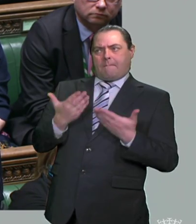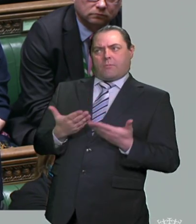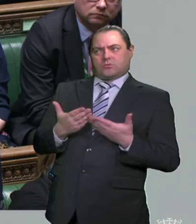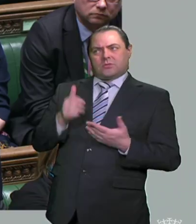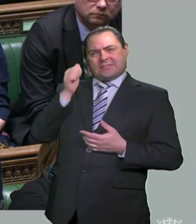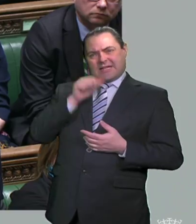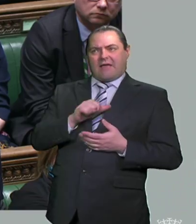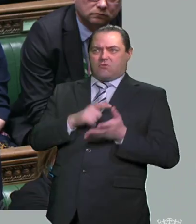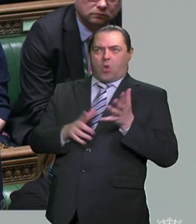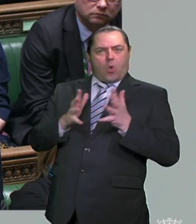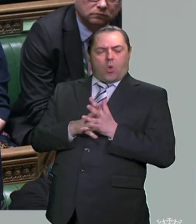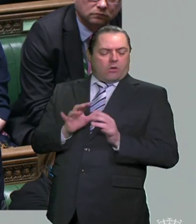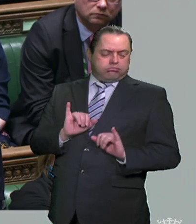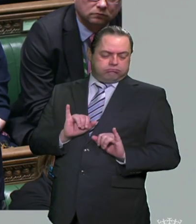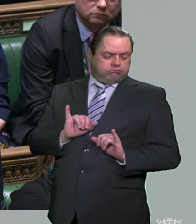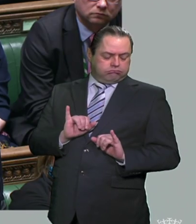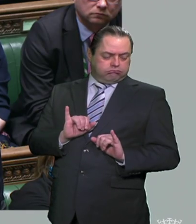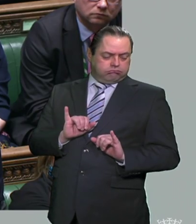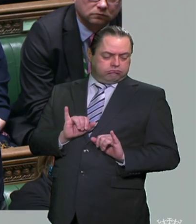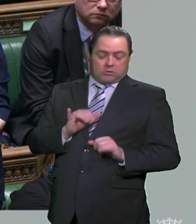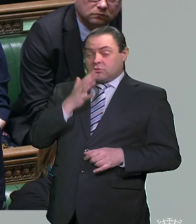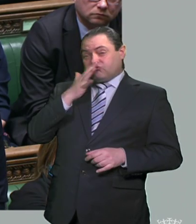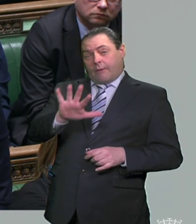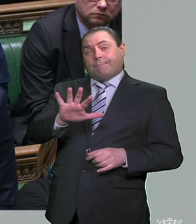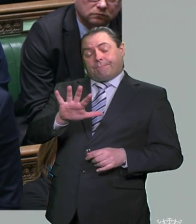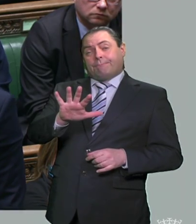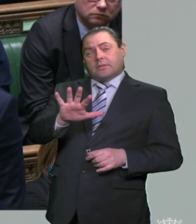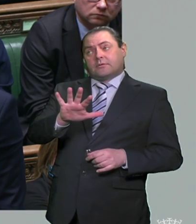What a complete and utter disgrace.